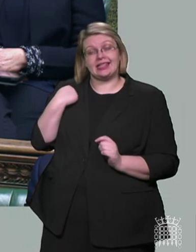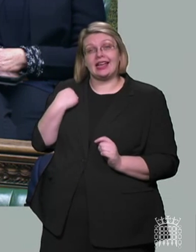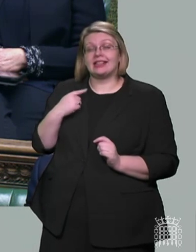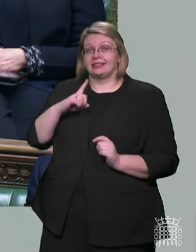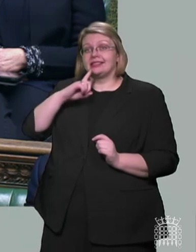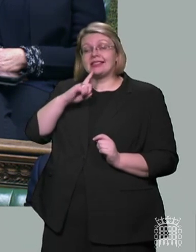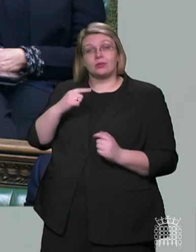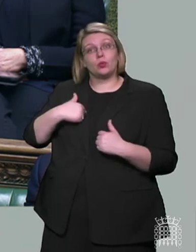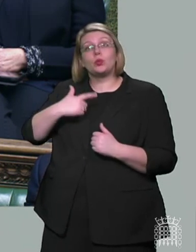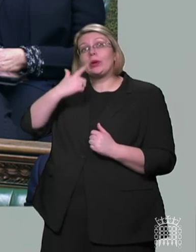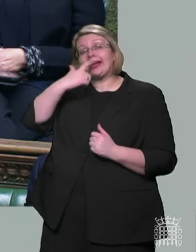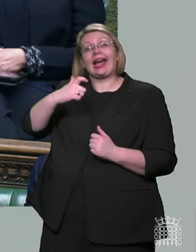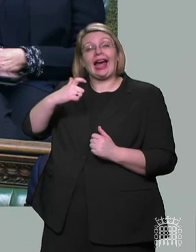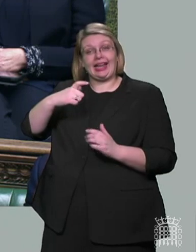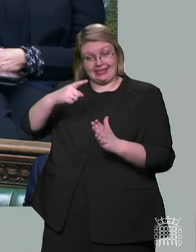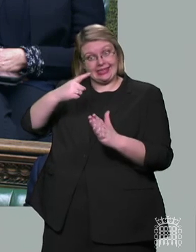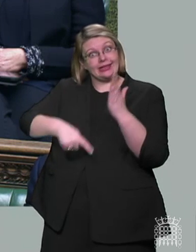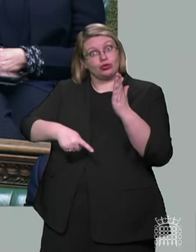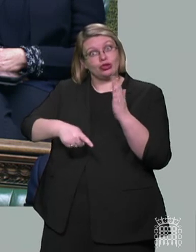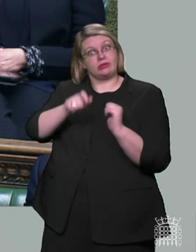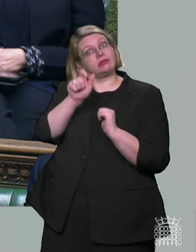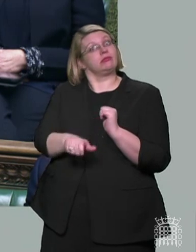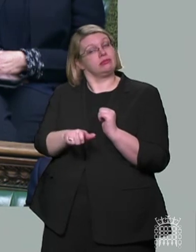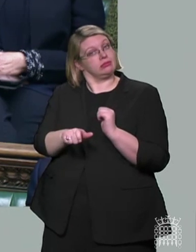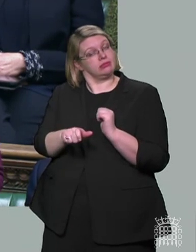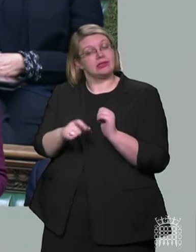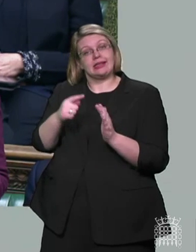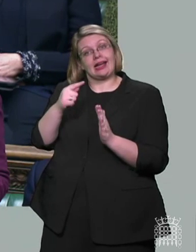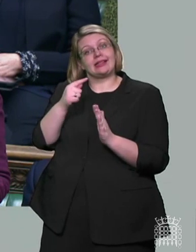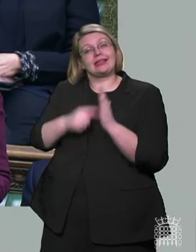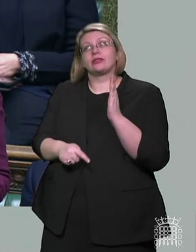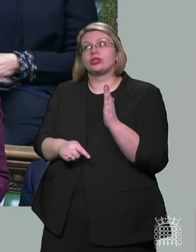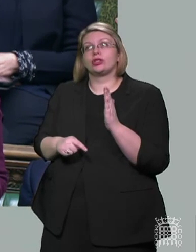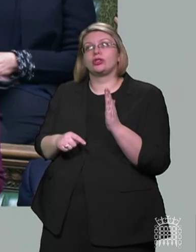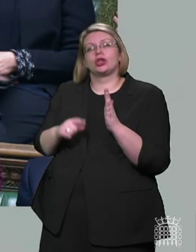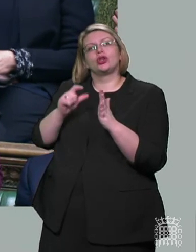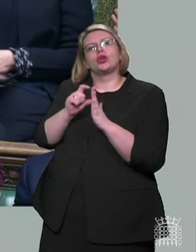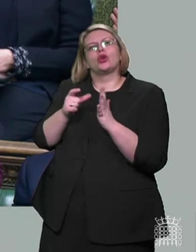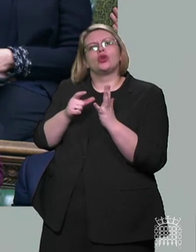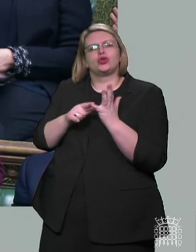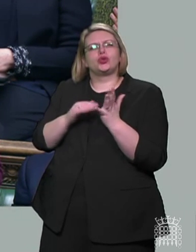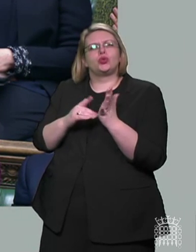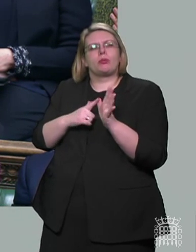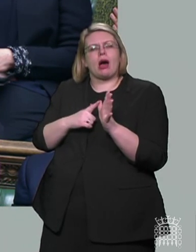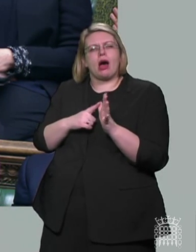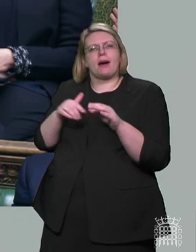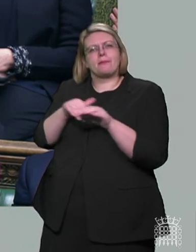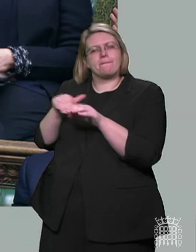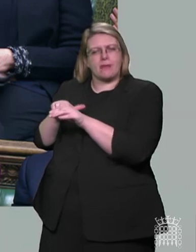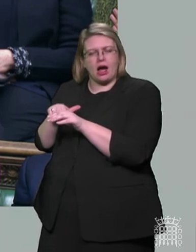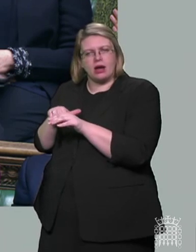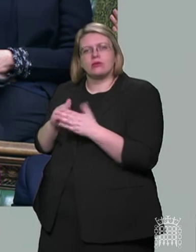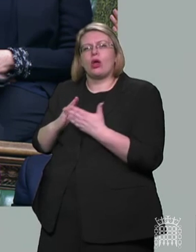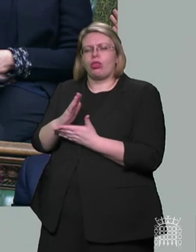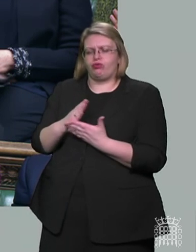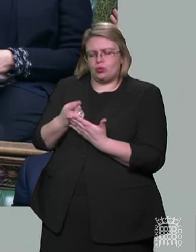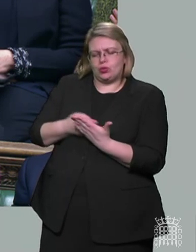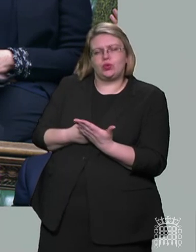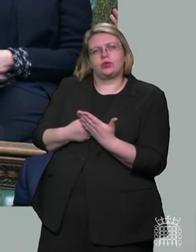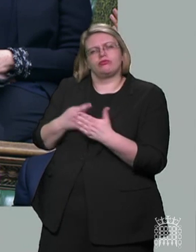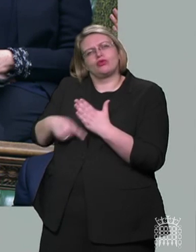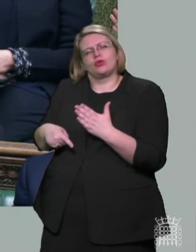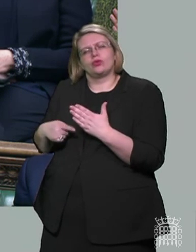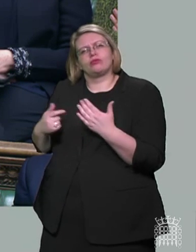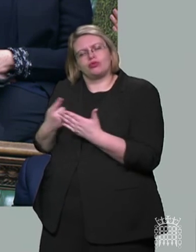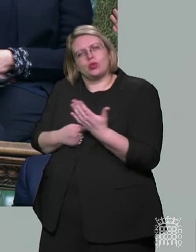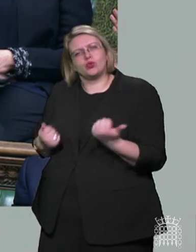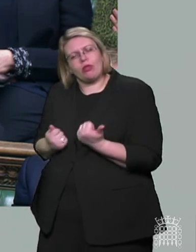The Minister for Europe and North America, the right honourable Member for Braintree , told the House that we can sanction Duma members not through the new regime but as an extension of pre-existing sanction rules.